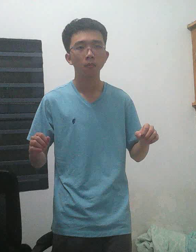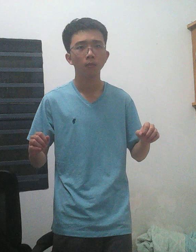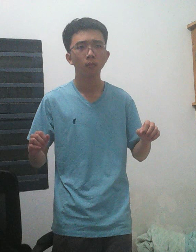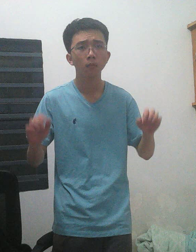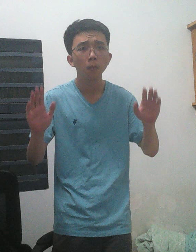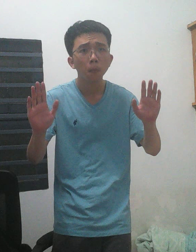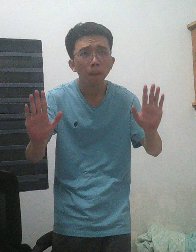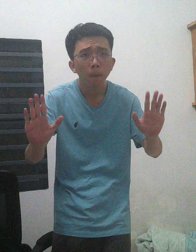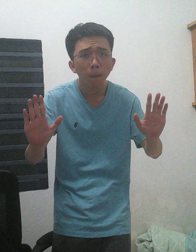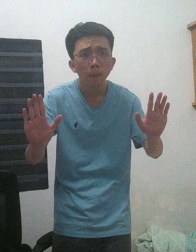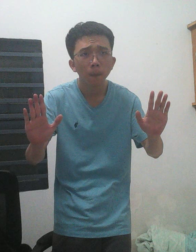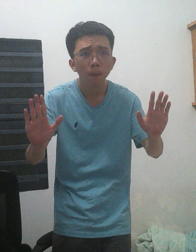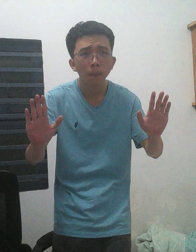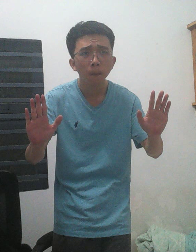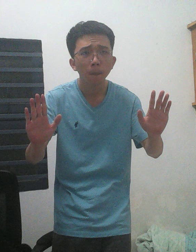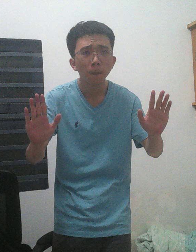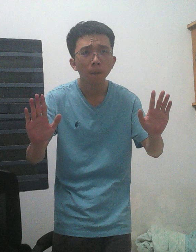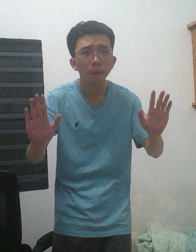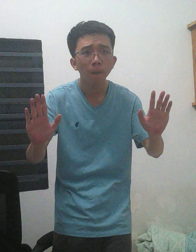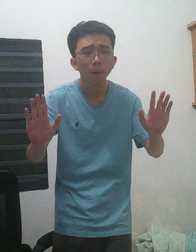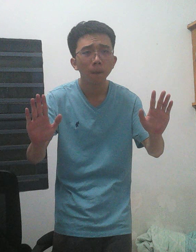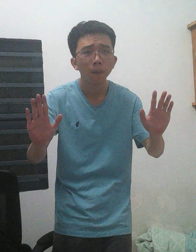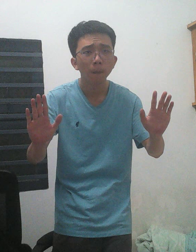dung lai